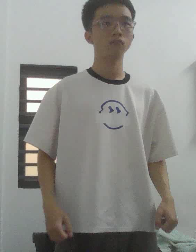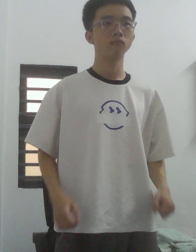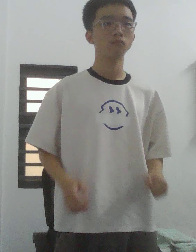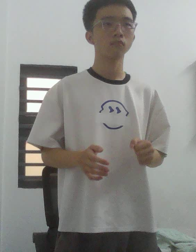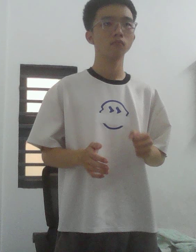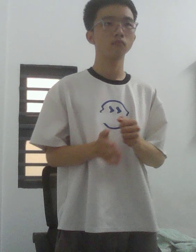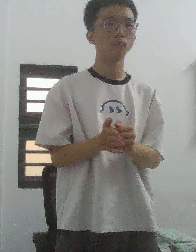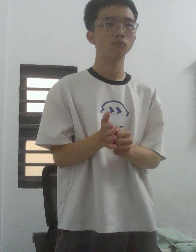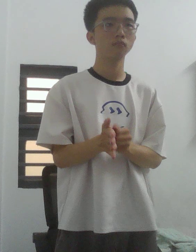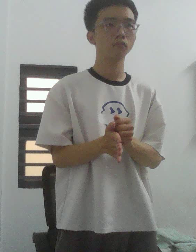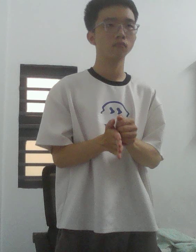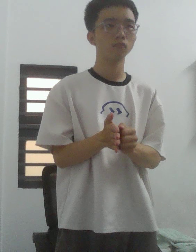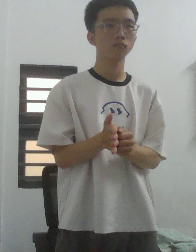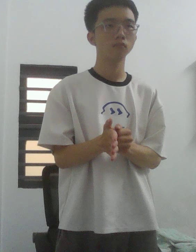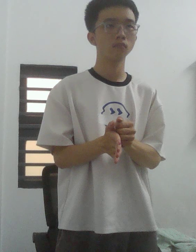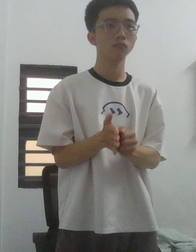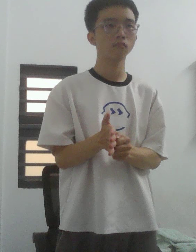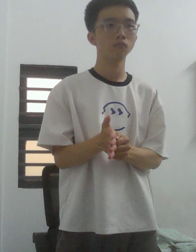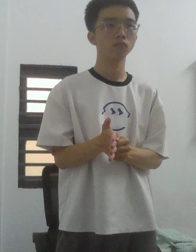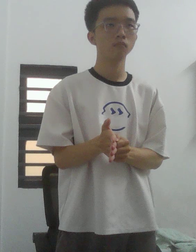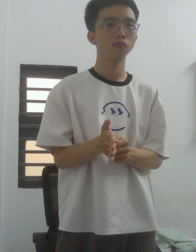thang